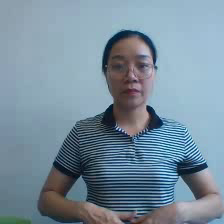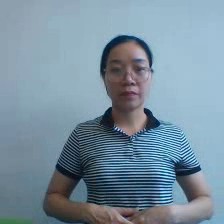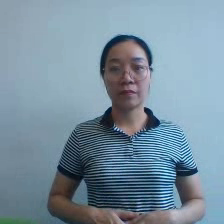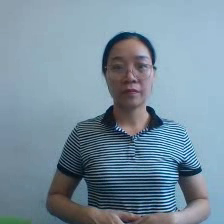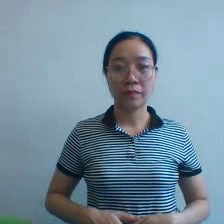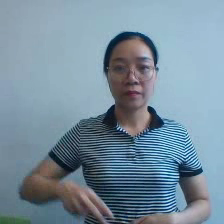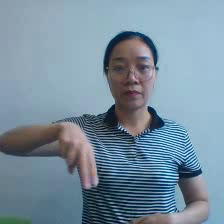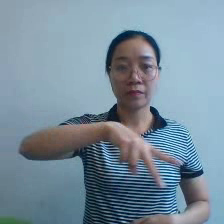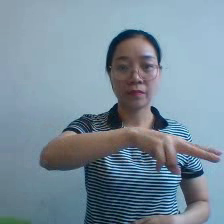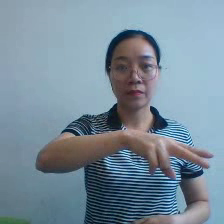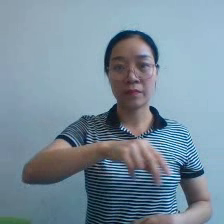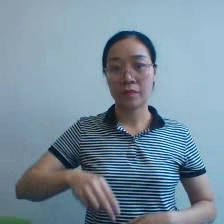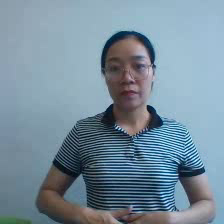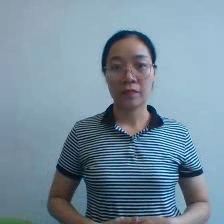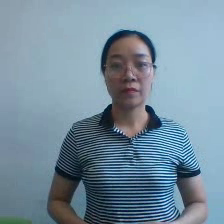Đi